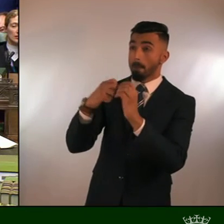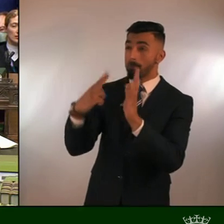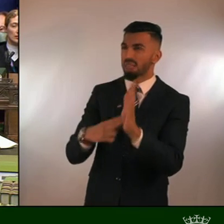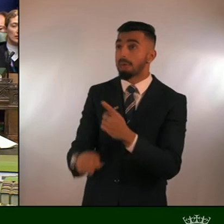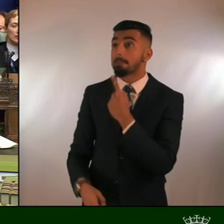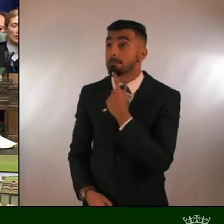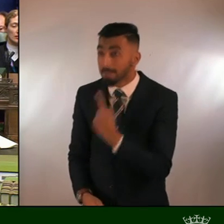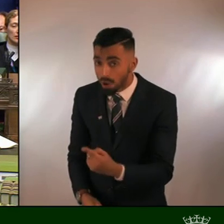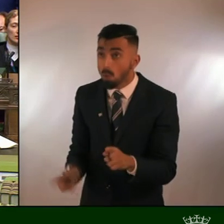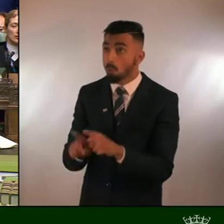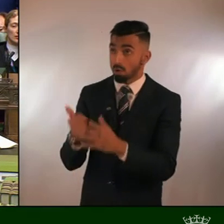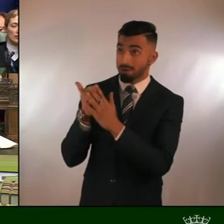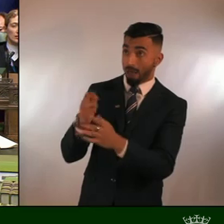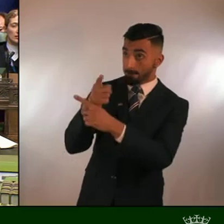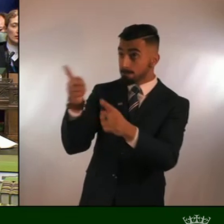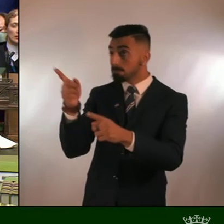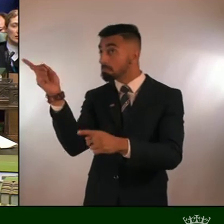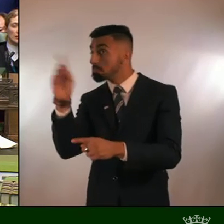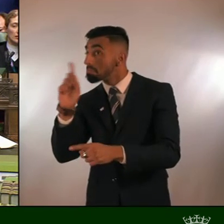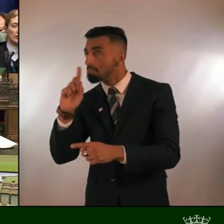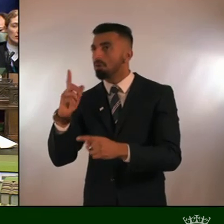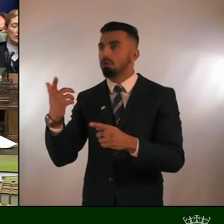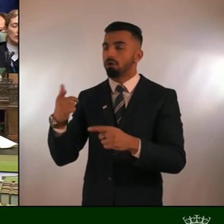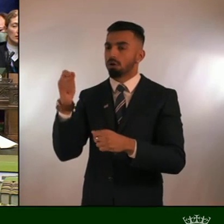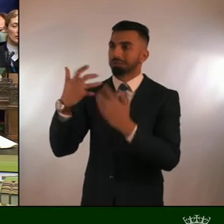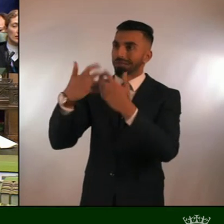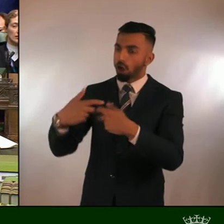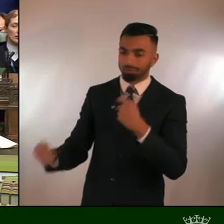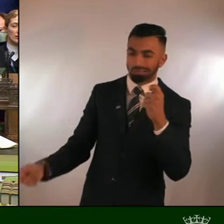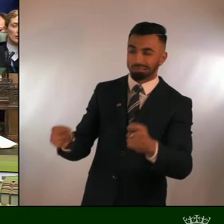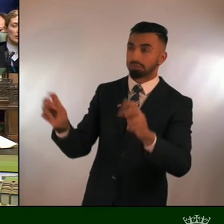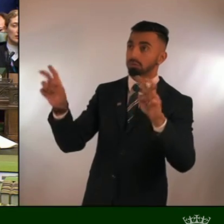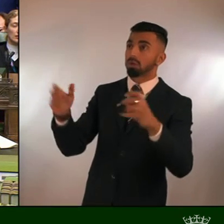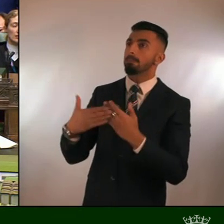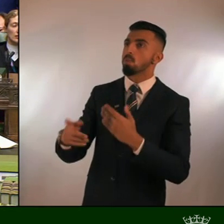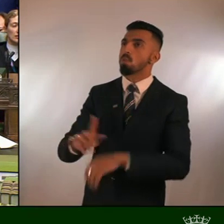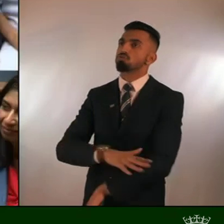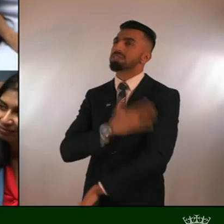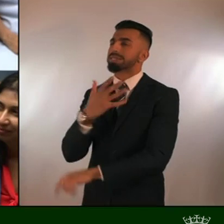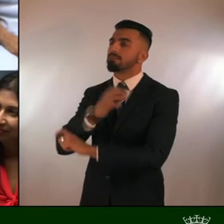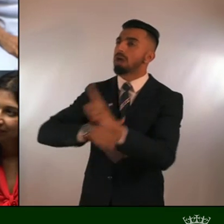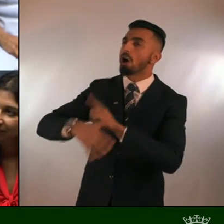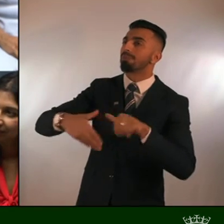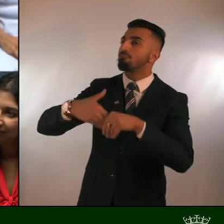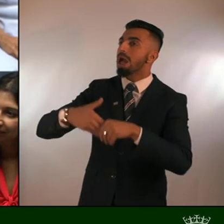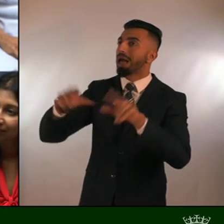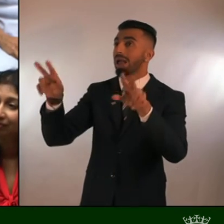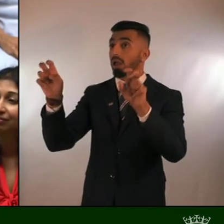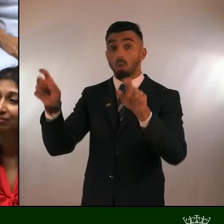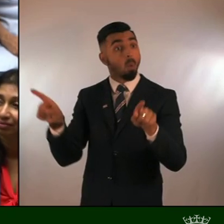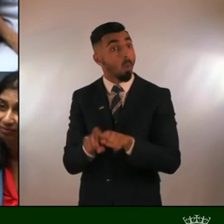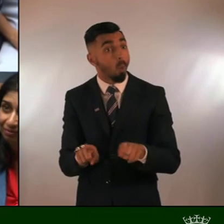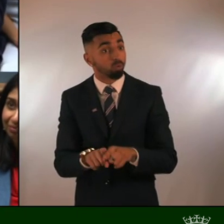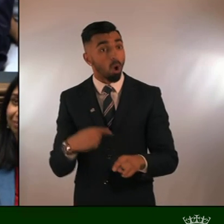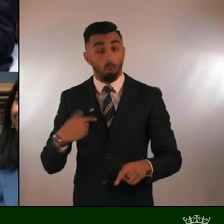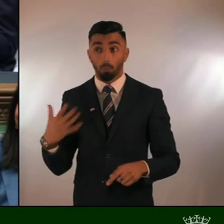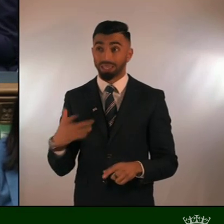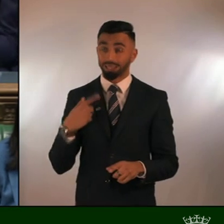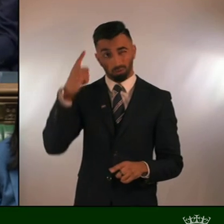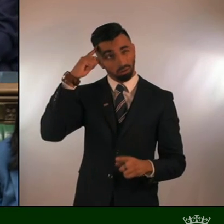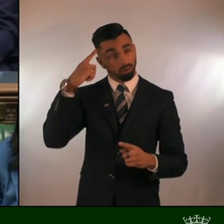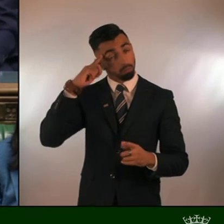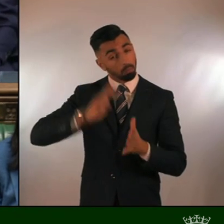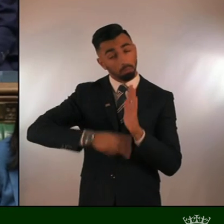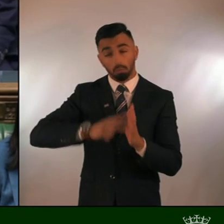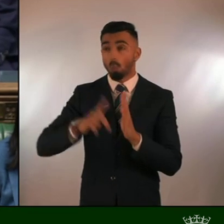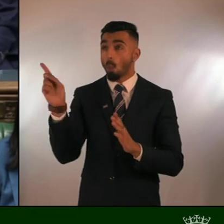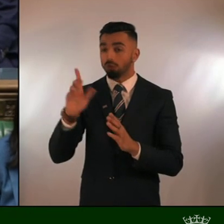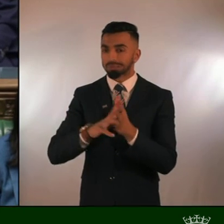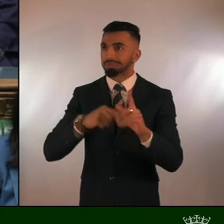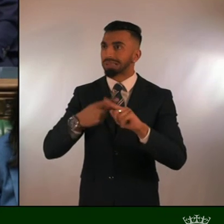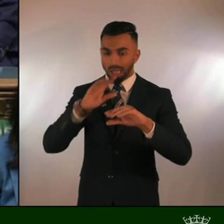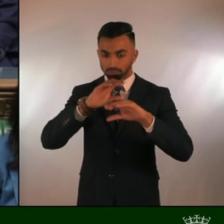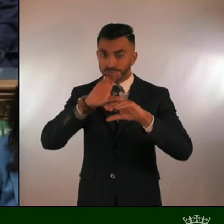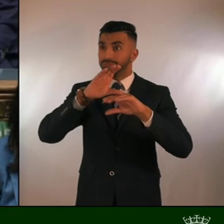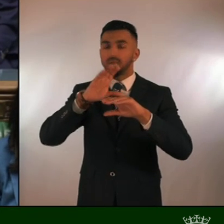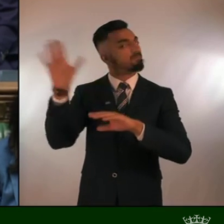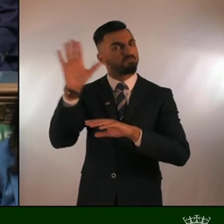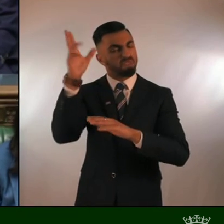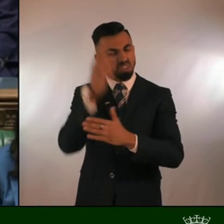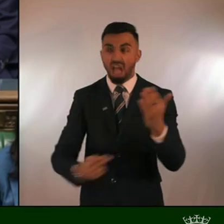To further support the industry, I can also announce that this year the planned increase in spirits duty will be cancelled.